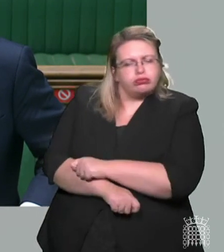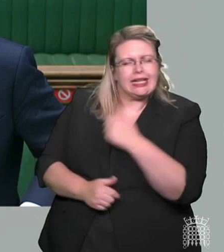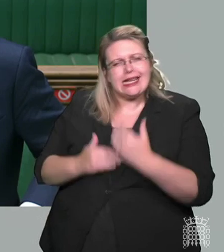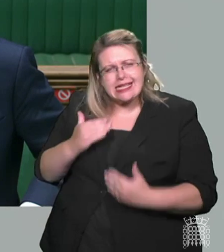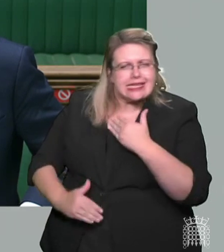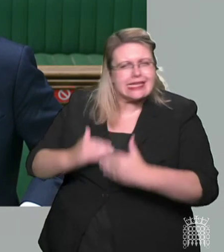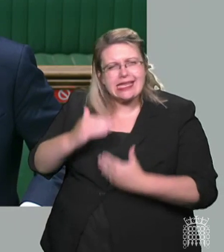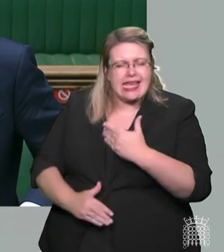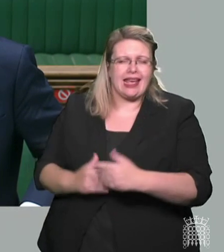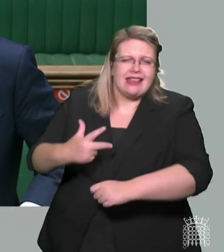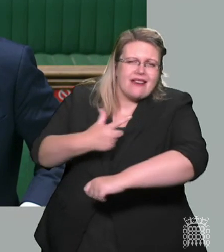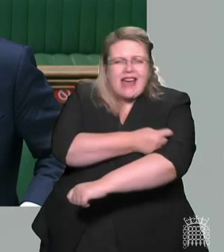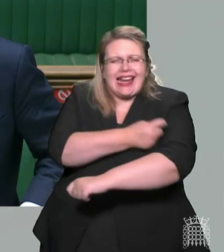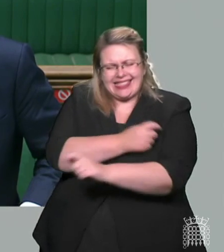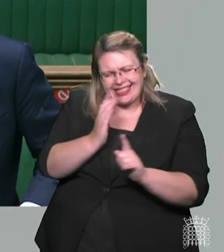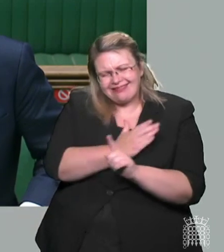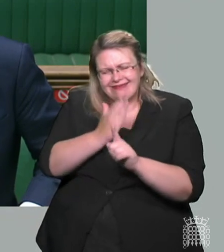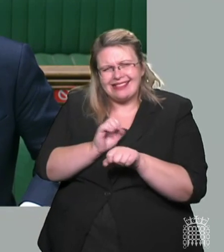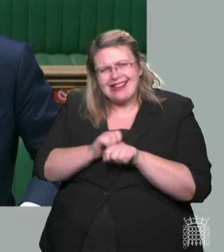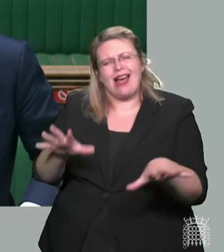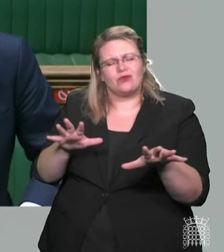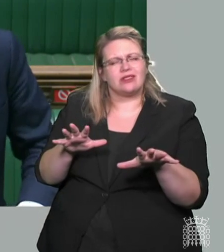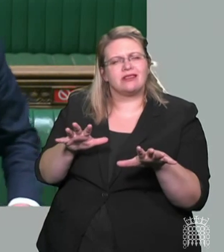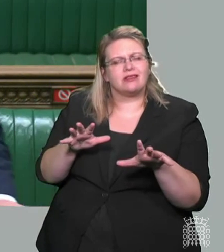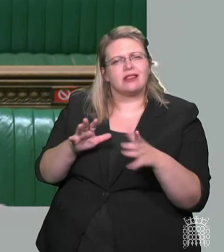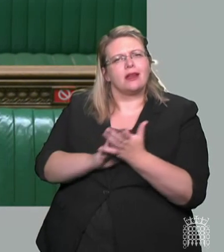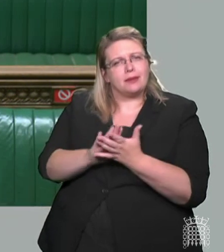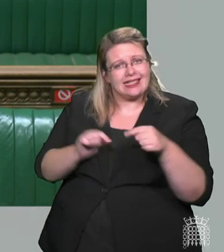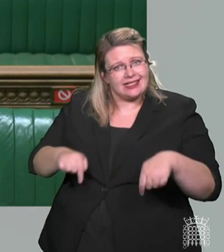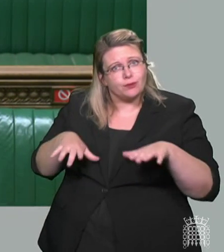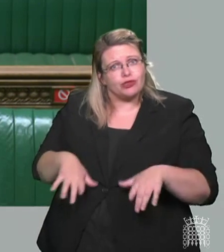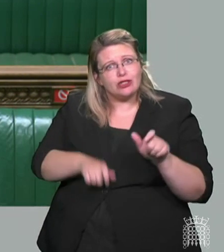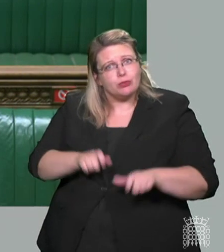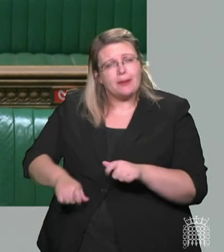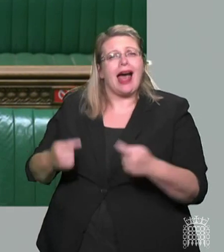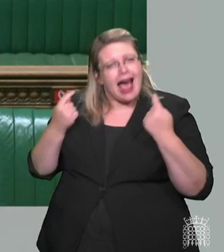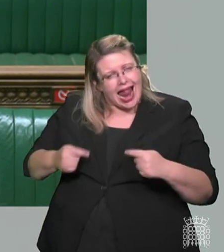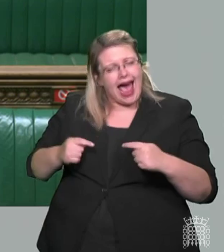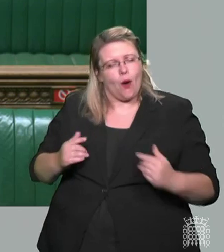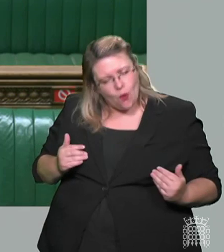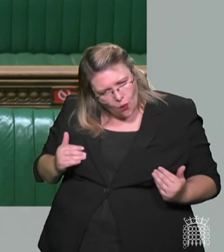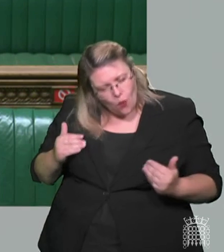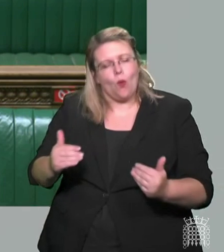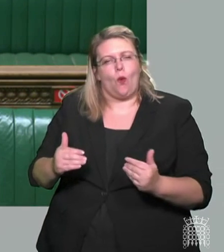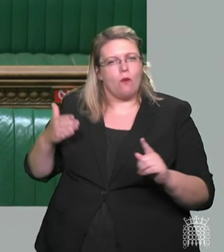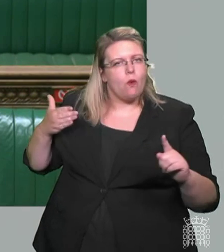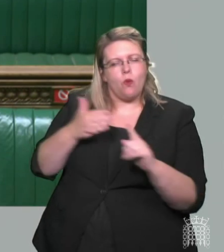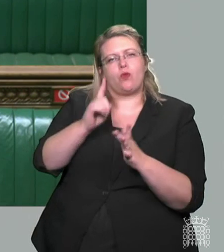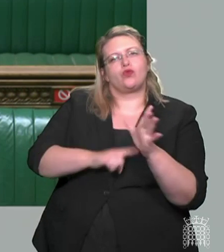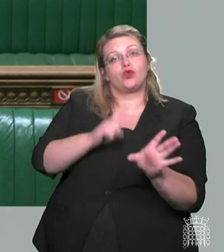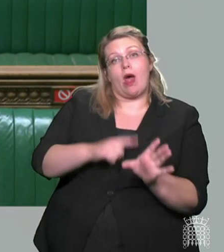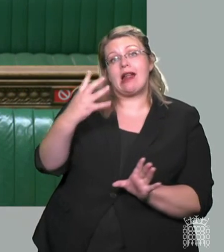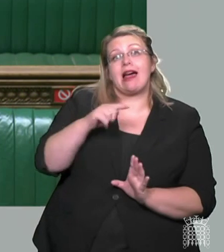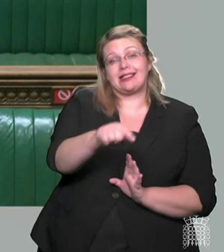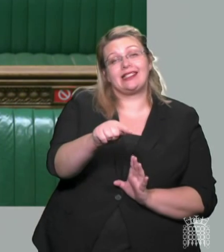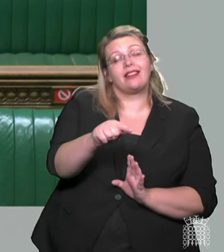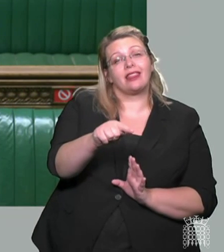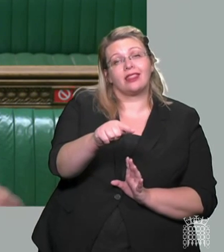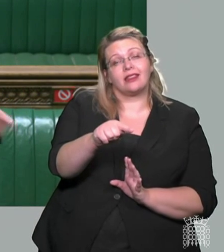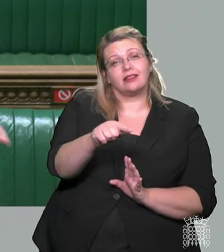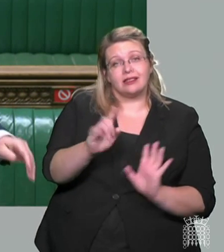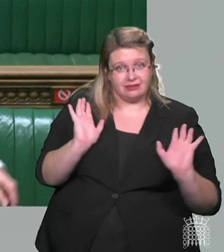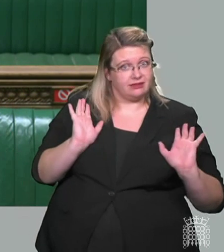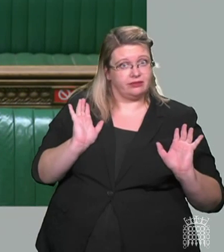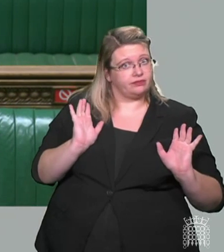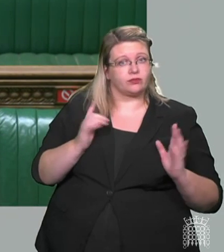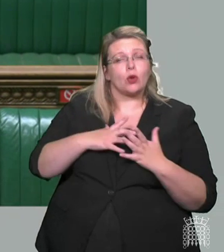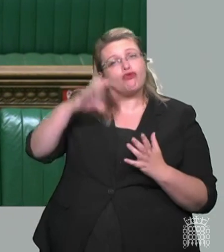we have—and roll out those vaccines and allow the people of this country to work forwards towards freedom day, which I devoutly hope will come on 19 July.